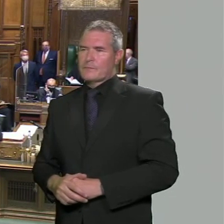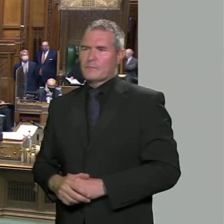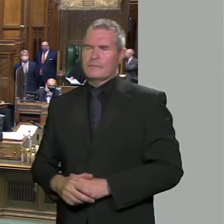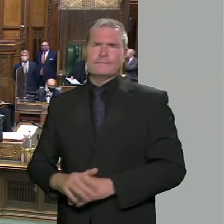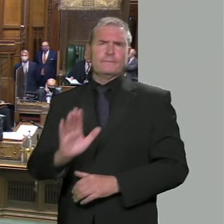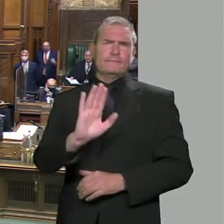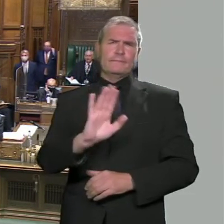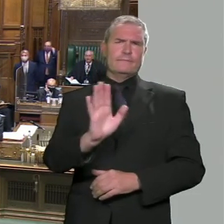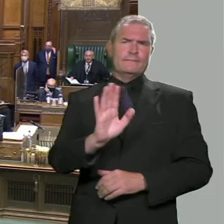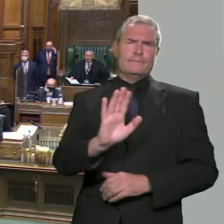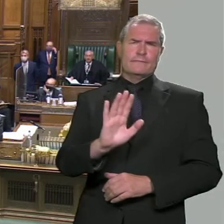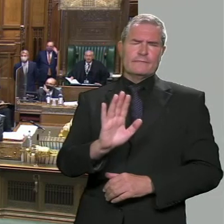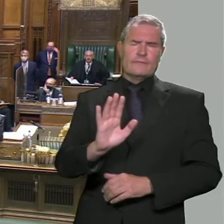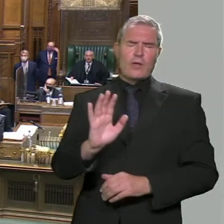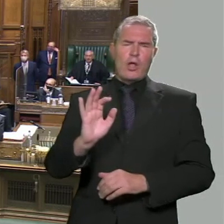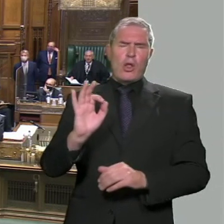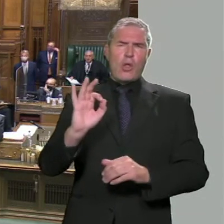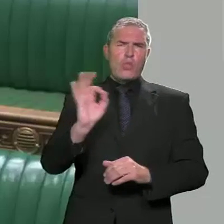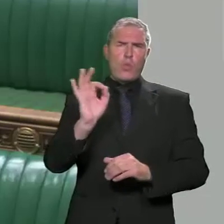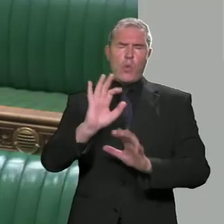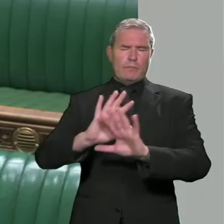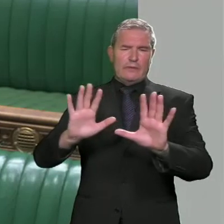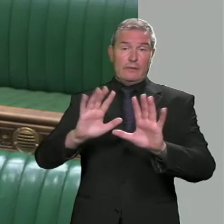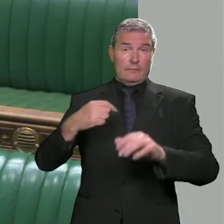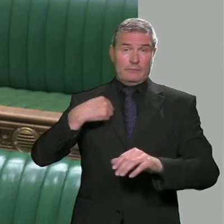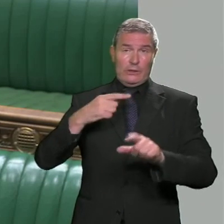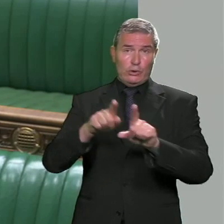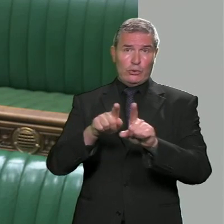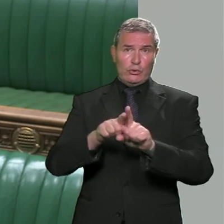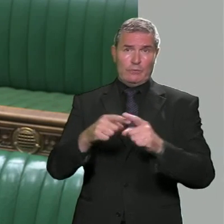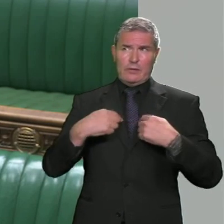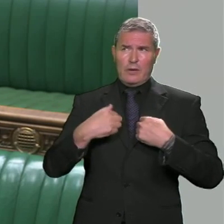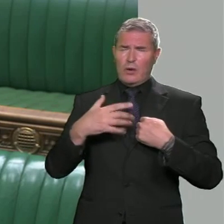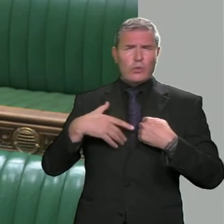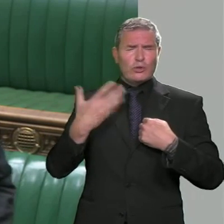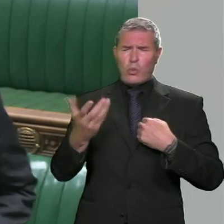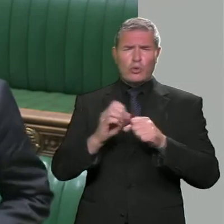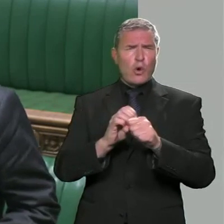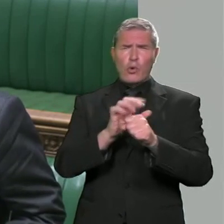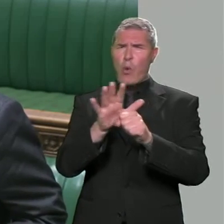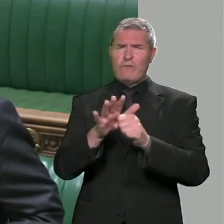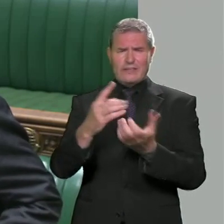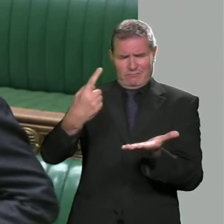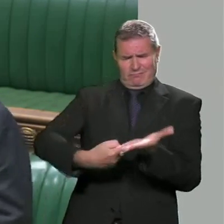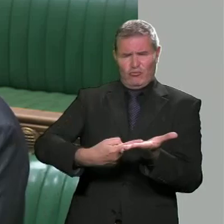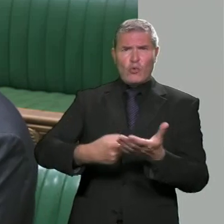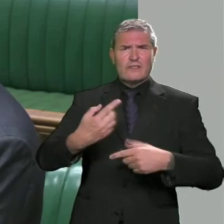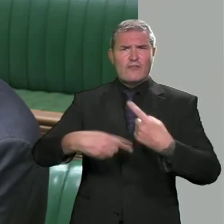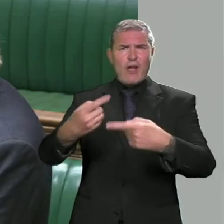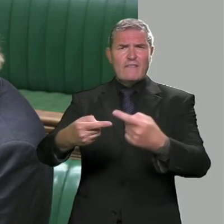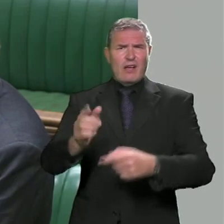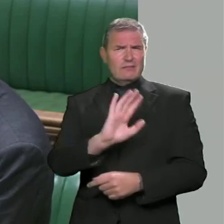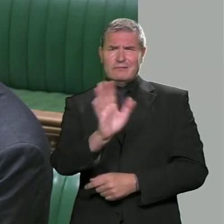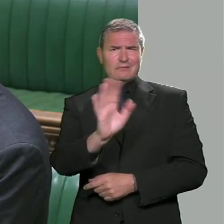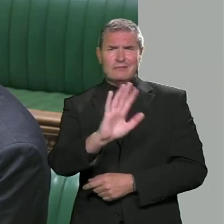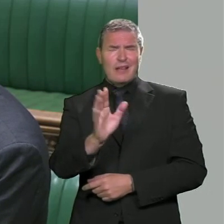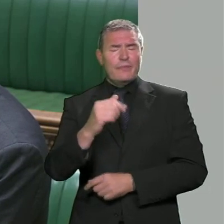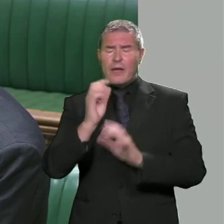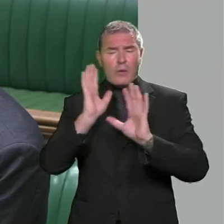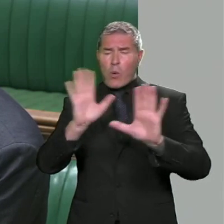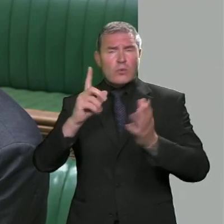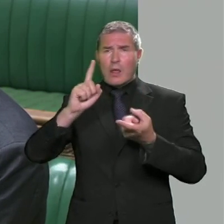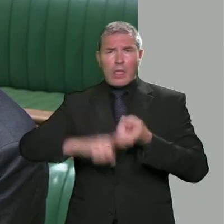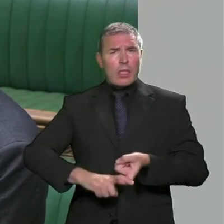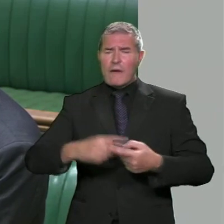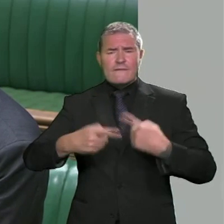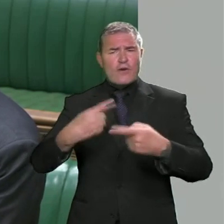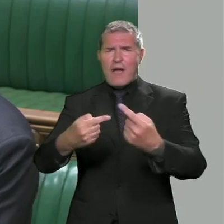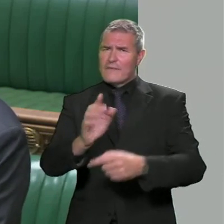Nobody, least of all my honourable Friend or I, wants to see covid restrictions last forever, nor do I think that they are going to last forever.